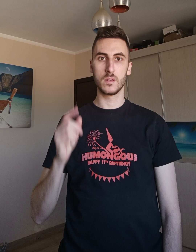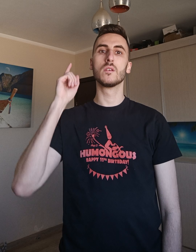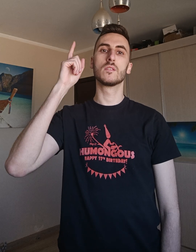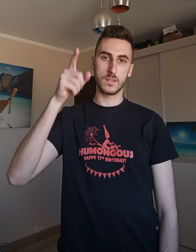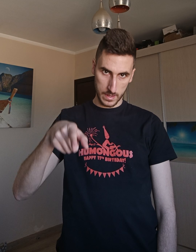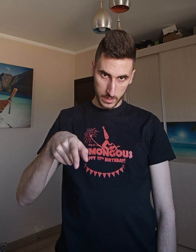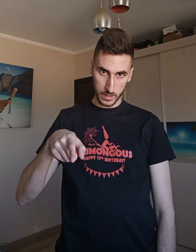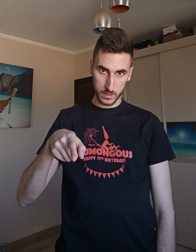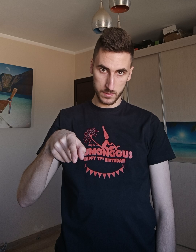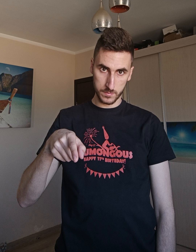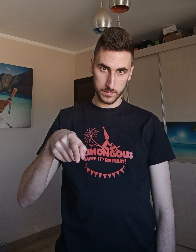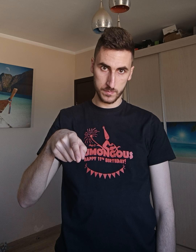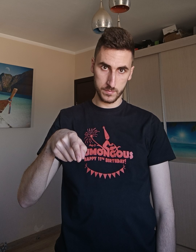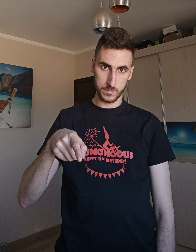צריך